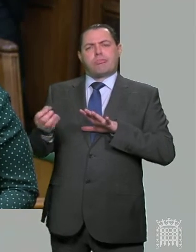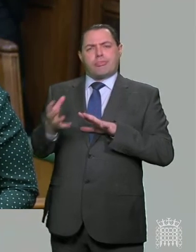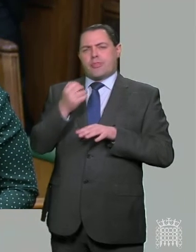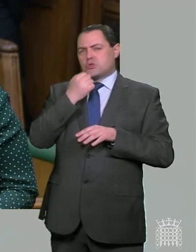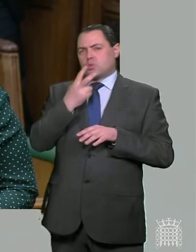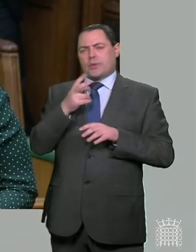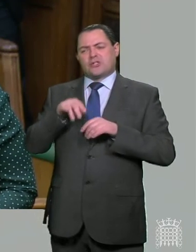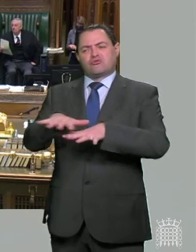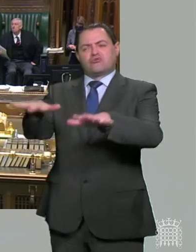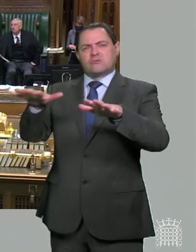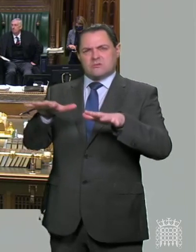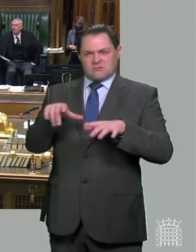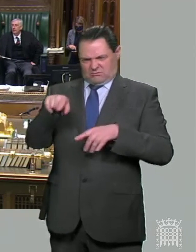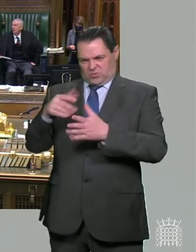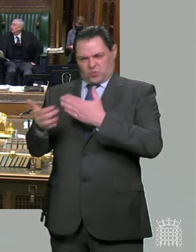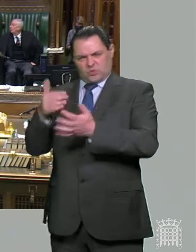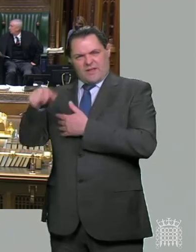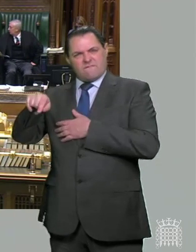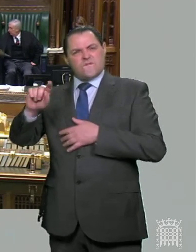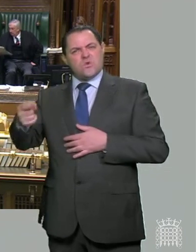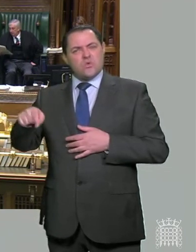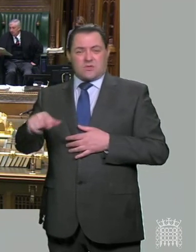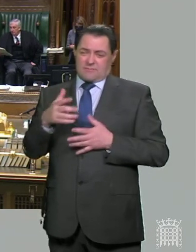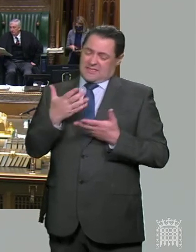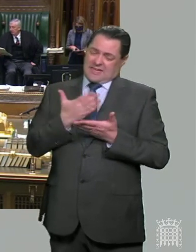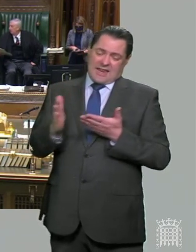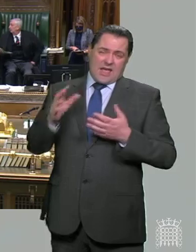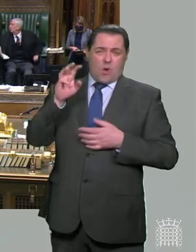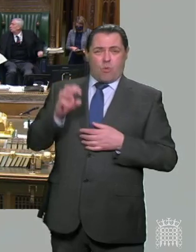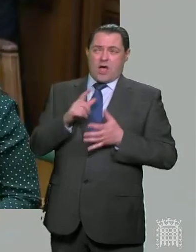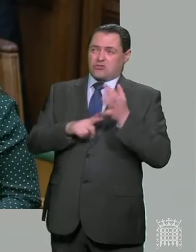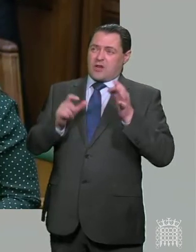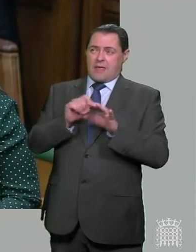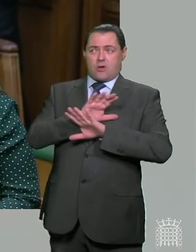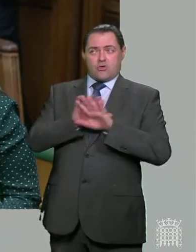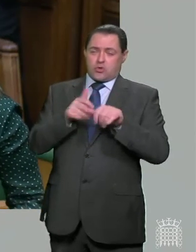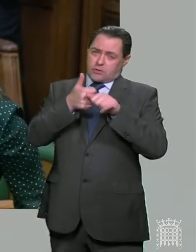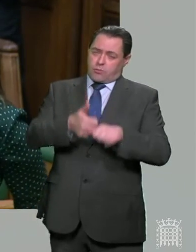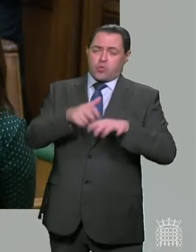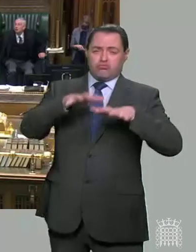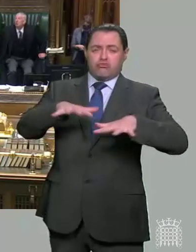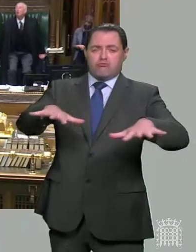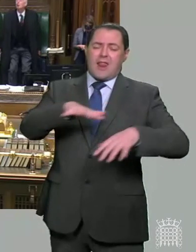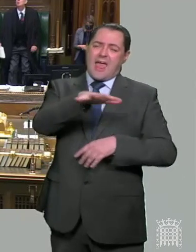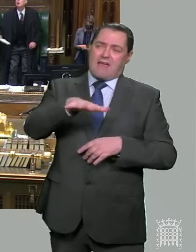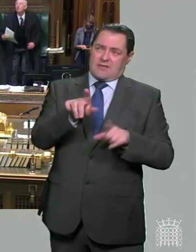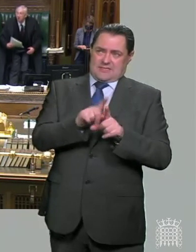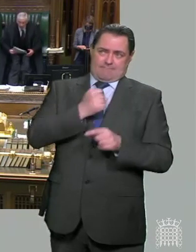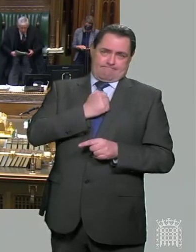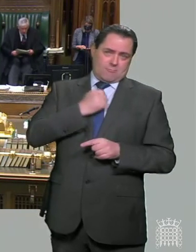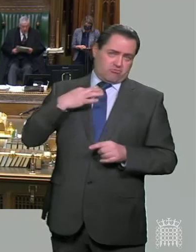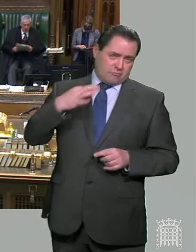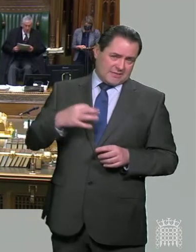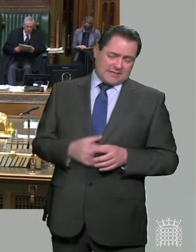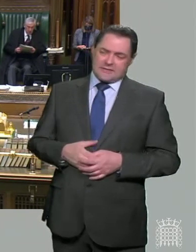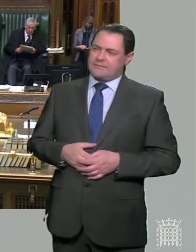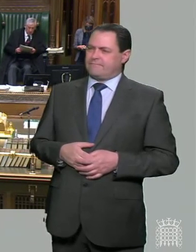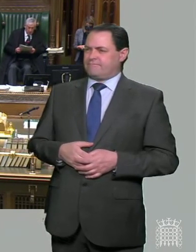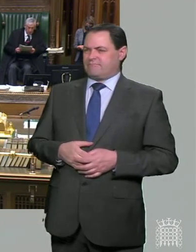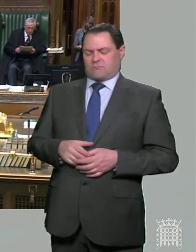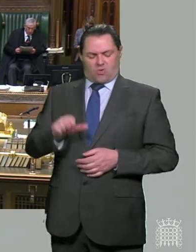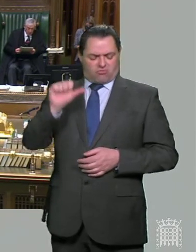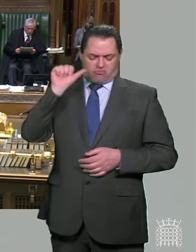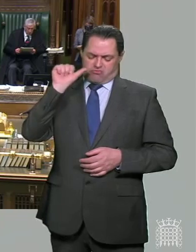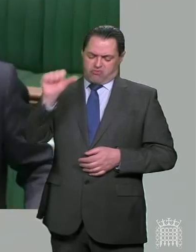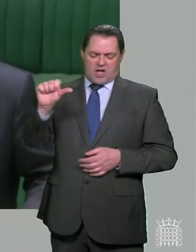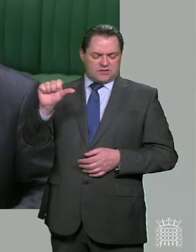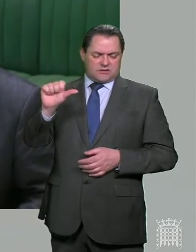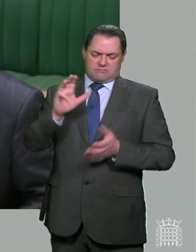Does the Prime Minister agree that this demonstrates Welsh Labour’s absolute contempt for rural areas such as mine?